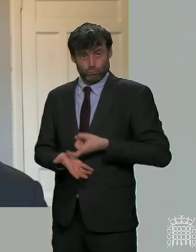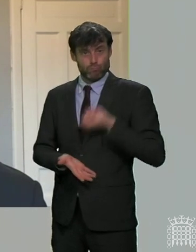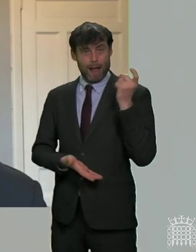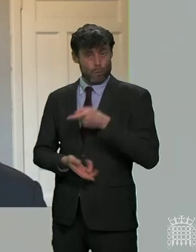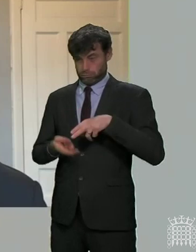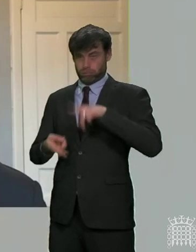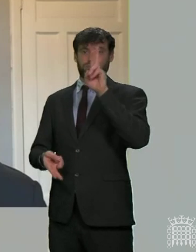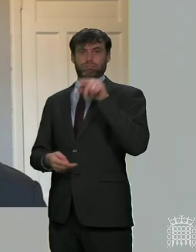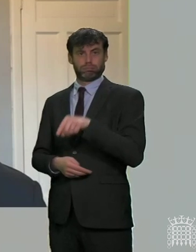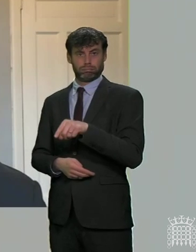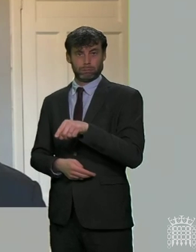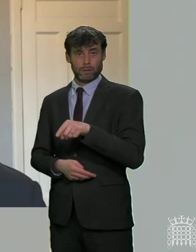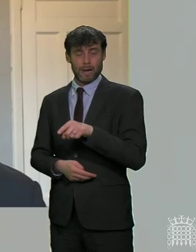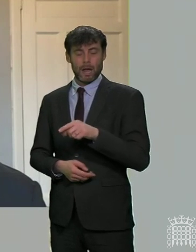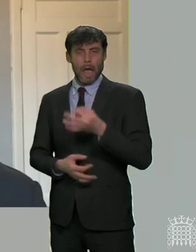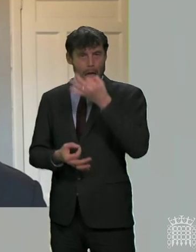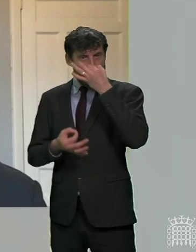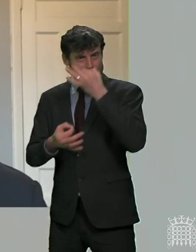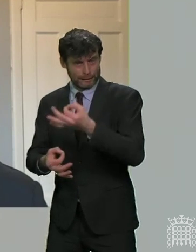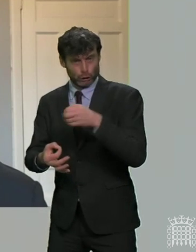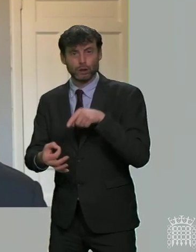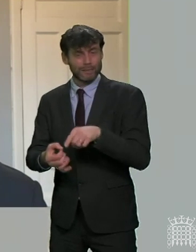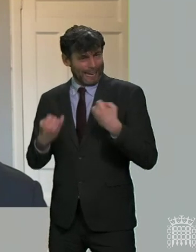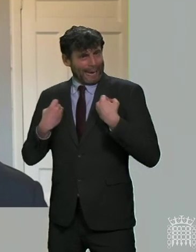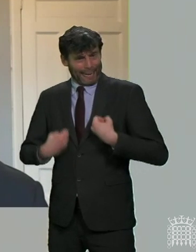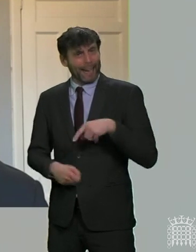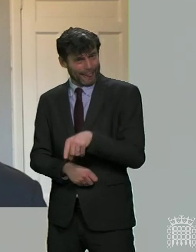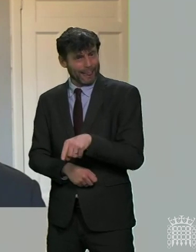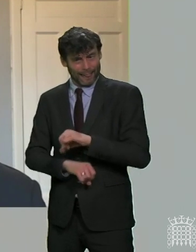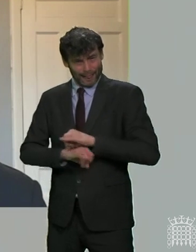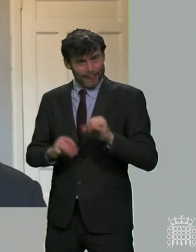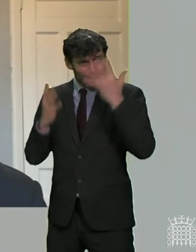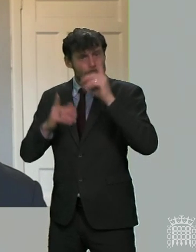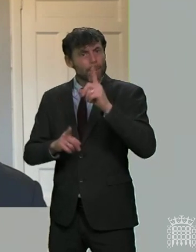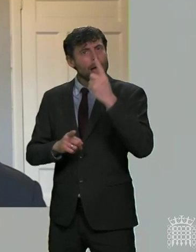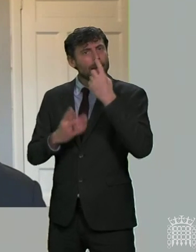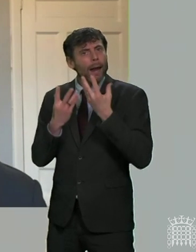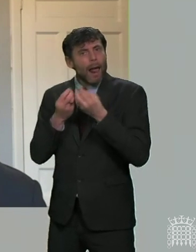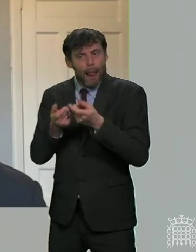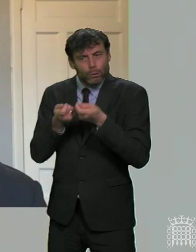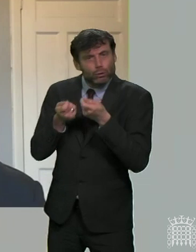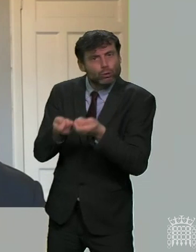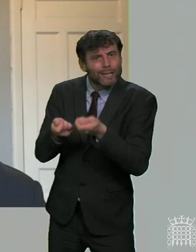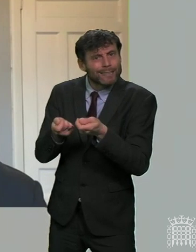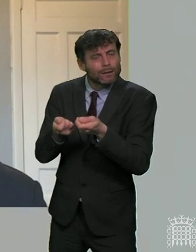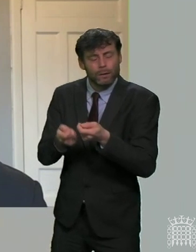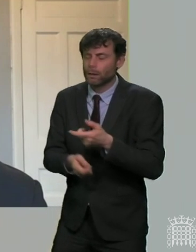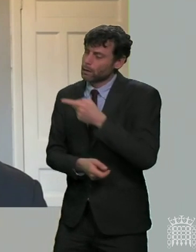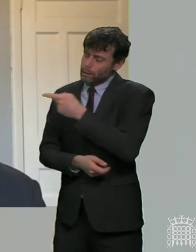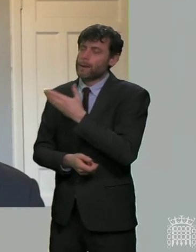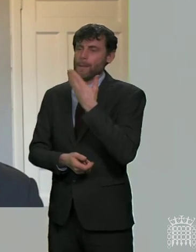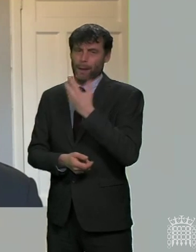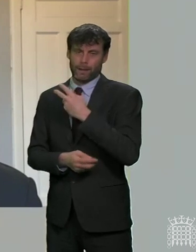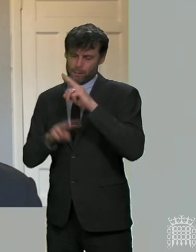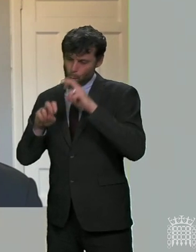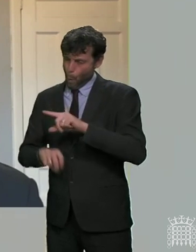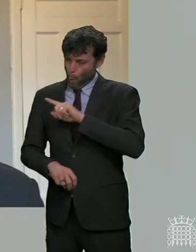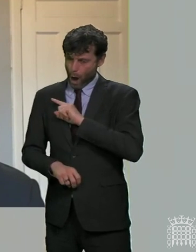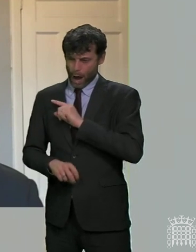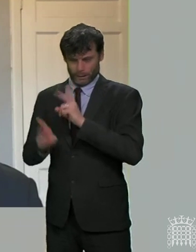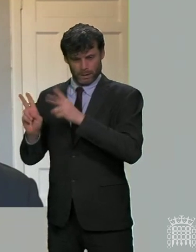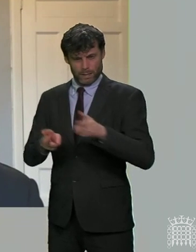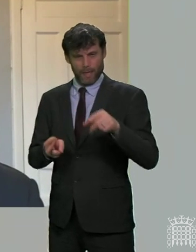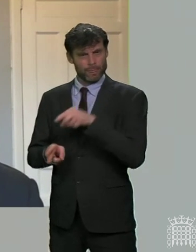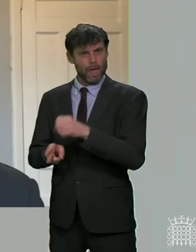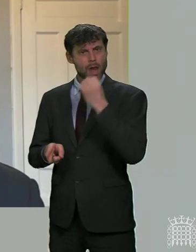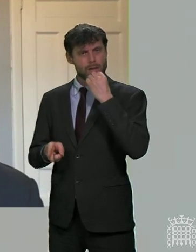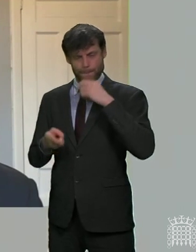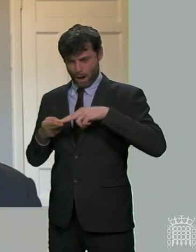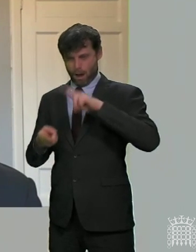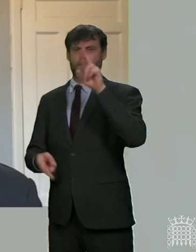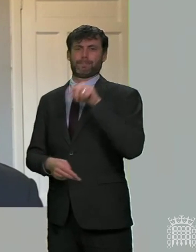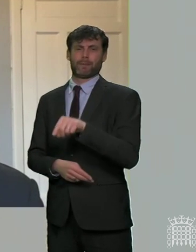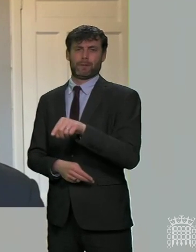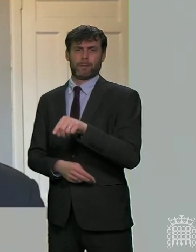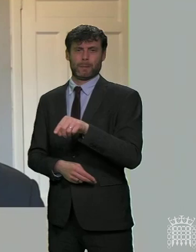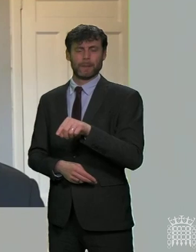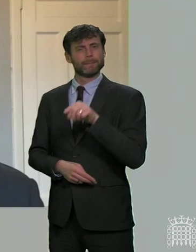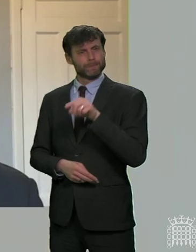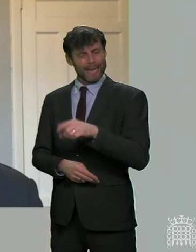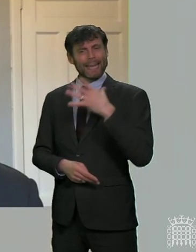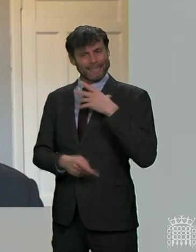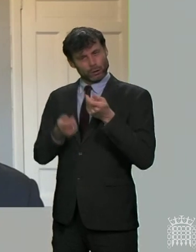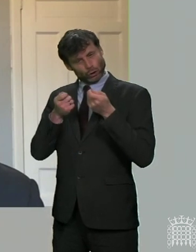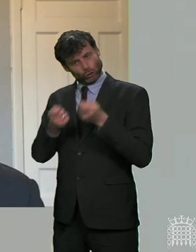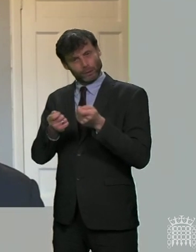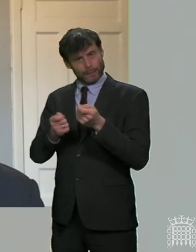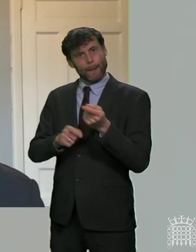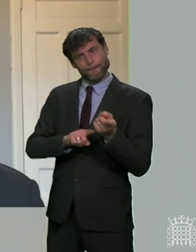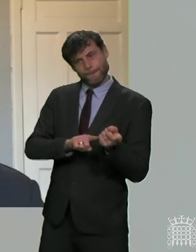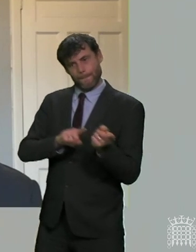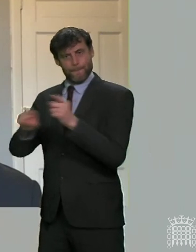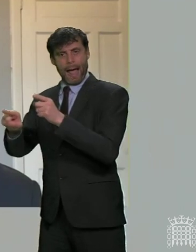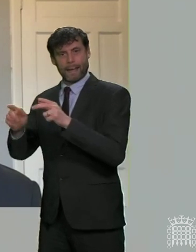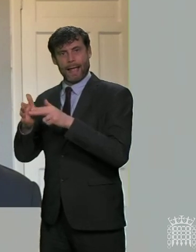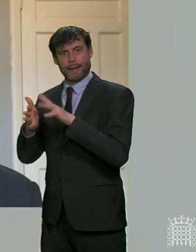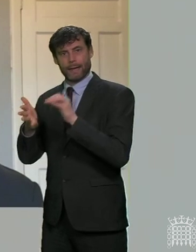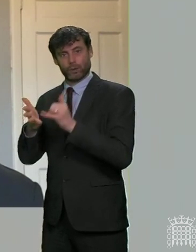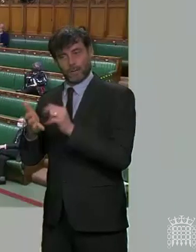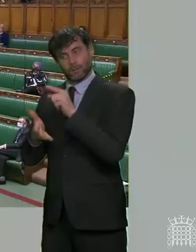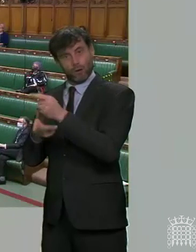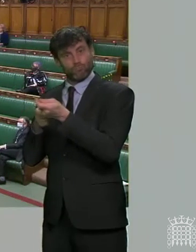Addiction is an illness that can be treated, so will the Prime Minister urgently investigate the rise in deaths and bring addiction treatment back into the NHS within mental health services and give it the funding it requires?